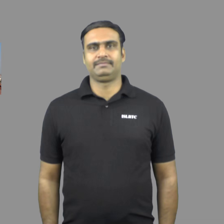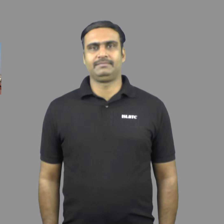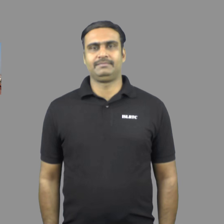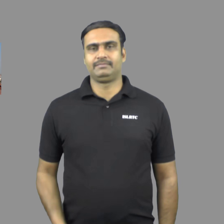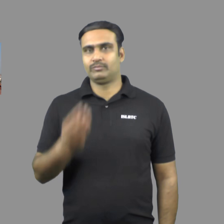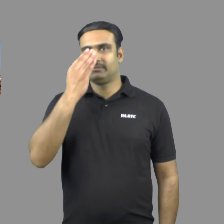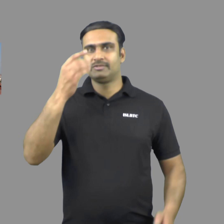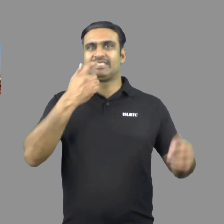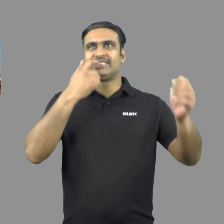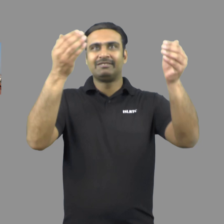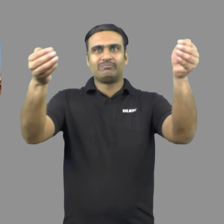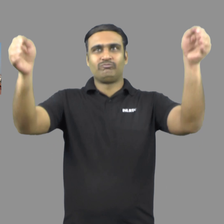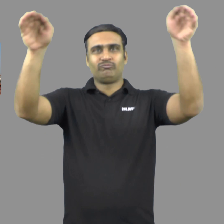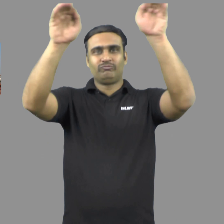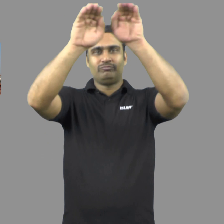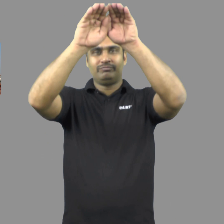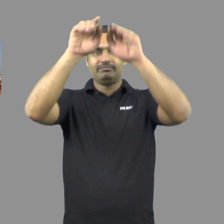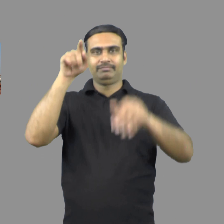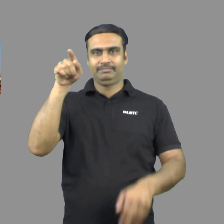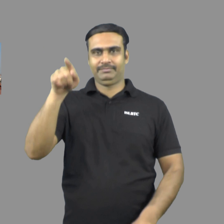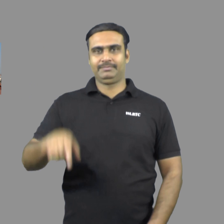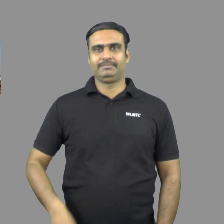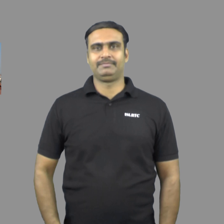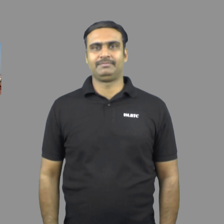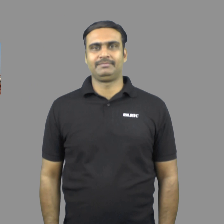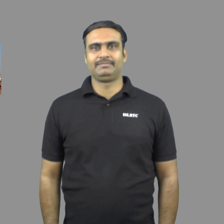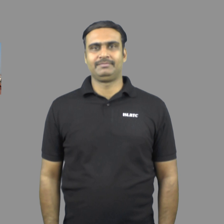Jama Masjid